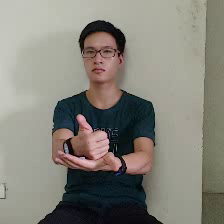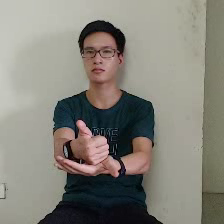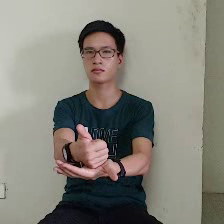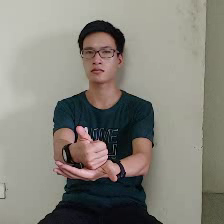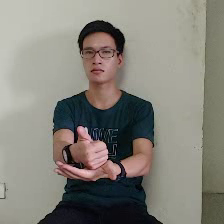Giúp